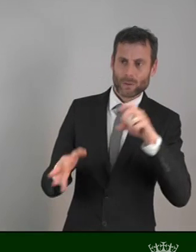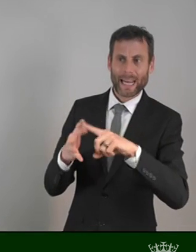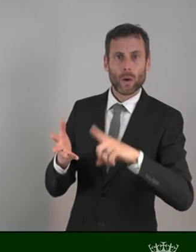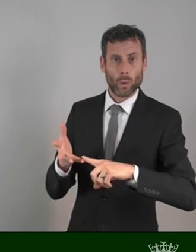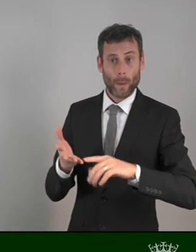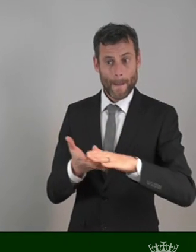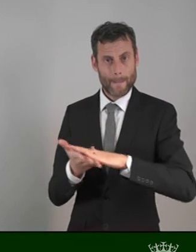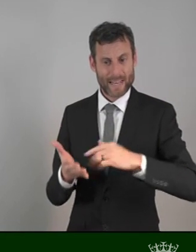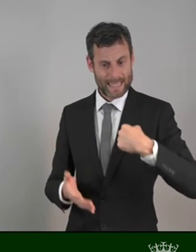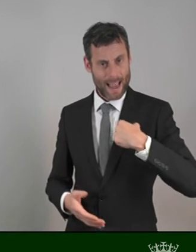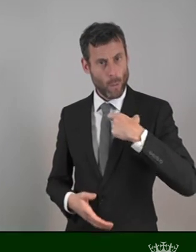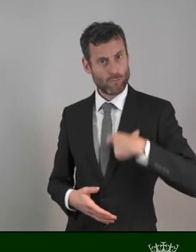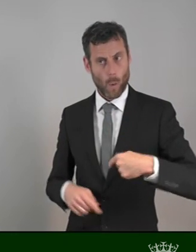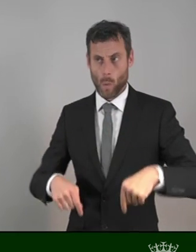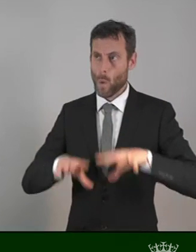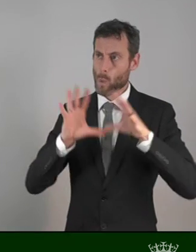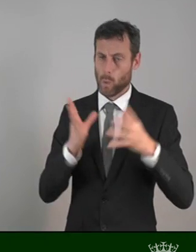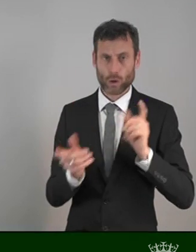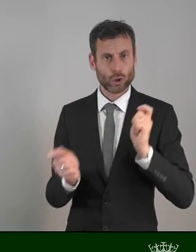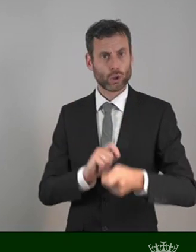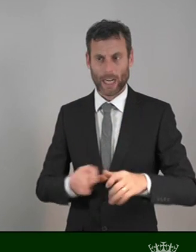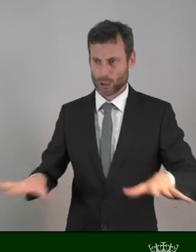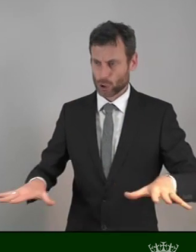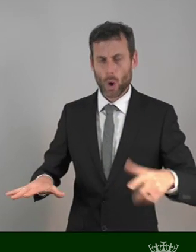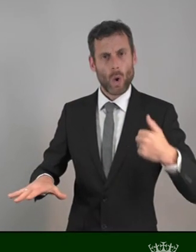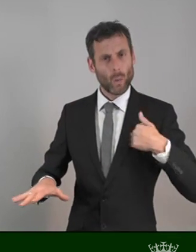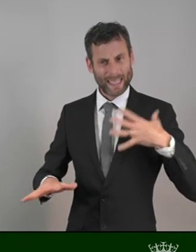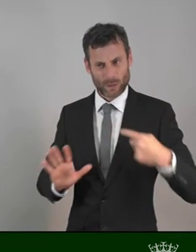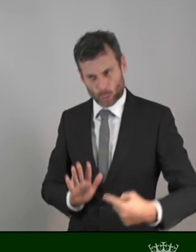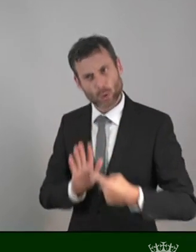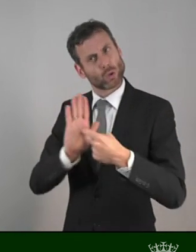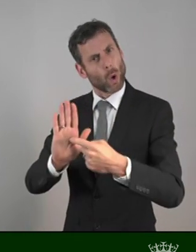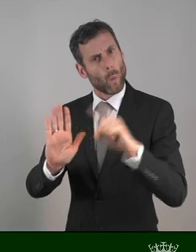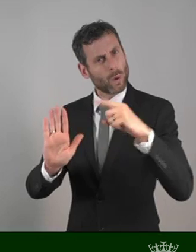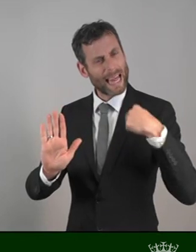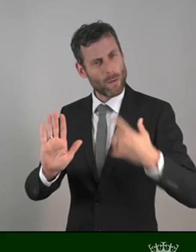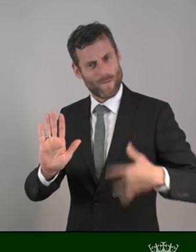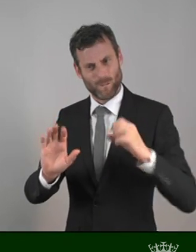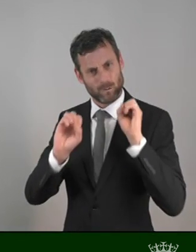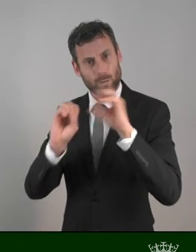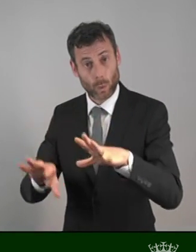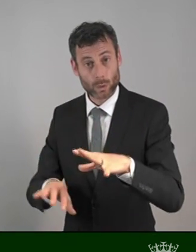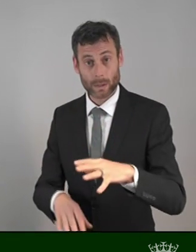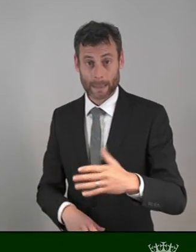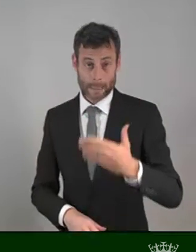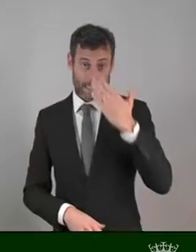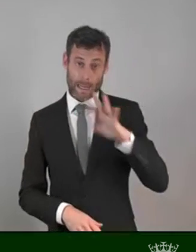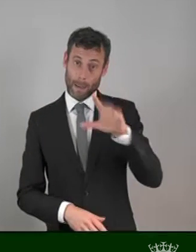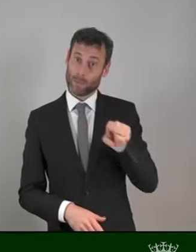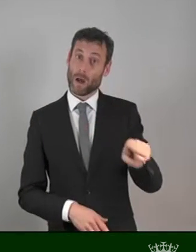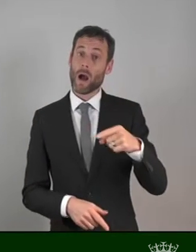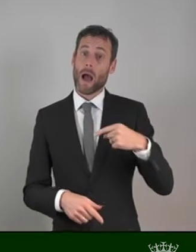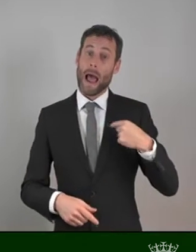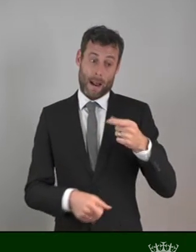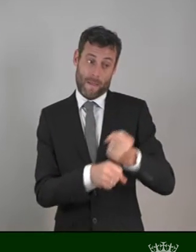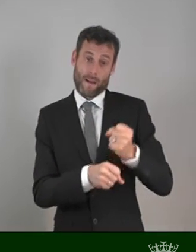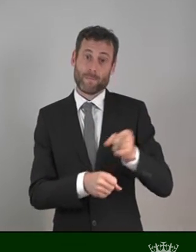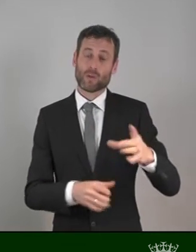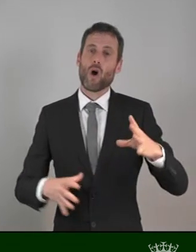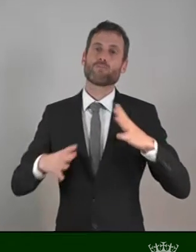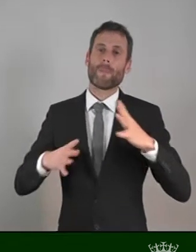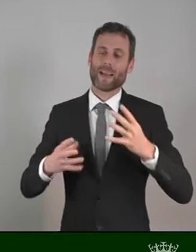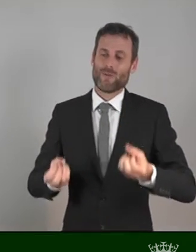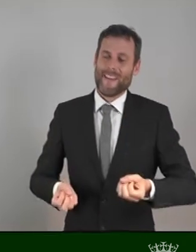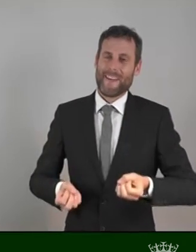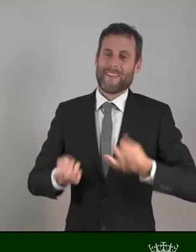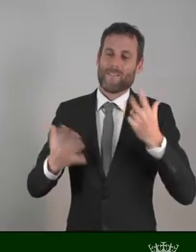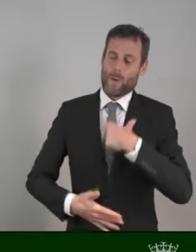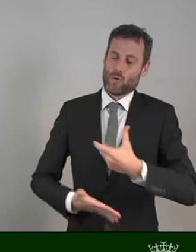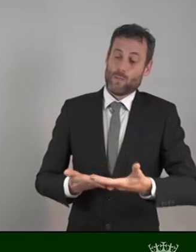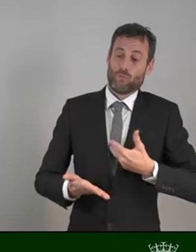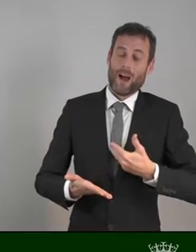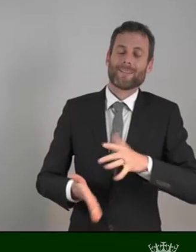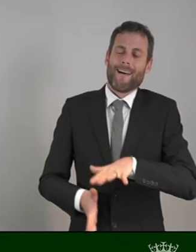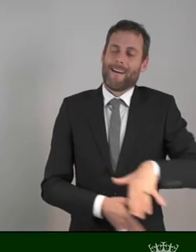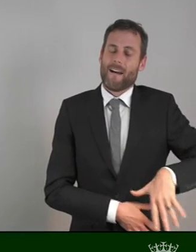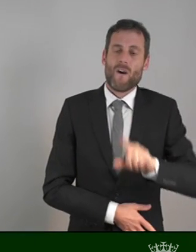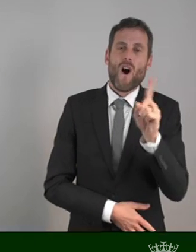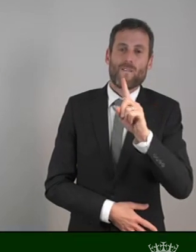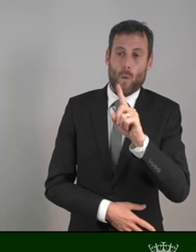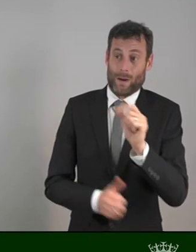The question is what direction it will take. The signs are that this Government are prepared to sacrifice our country’s interests and values for short-term political advantage and a sell-out trade deal with Donald Trump.